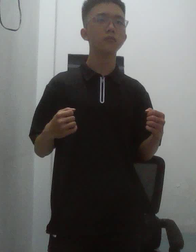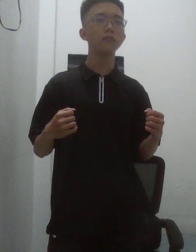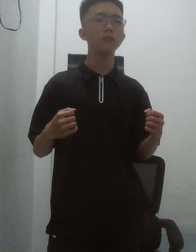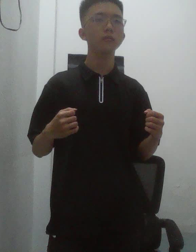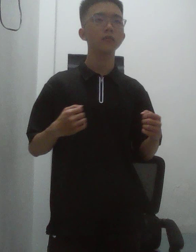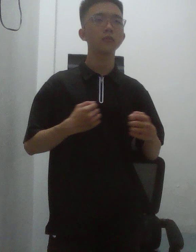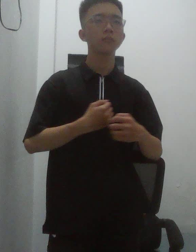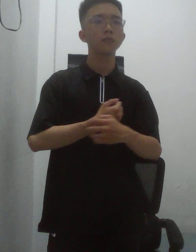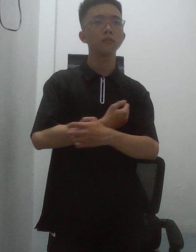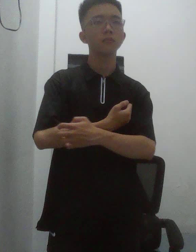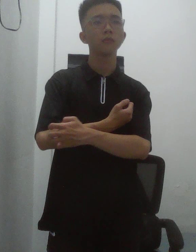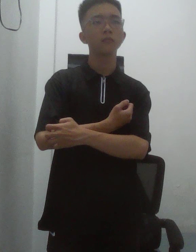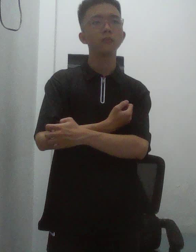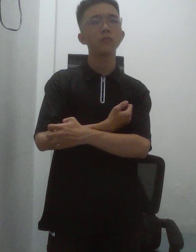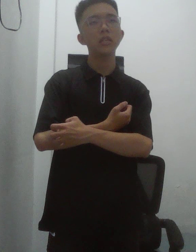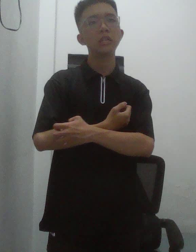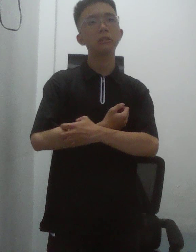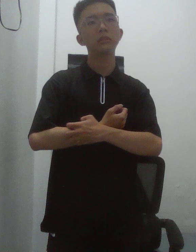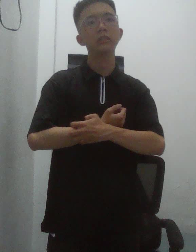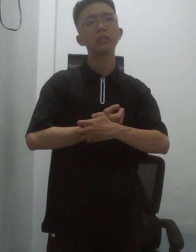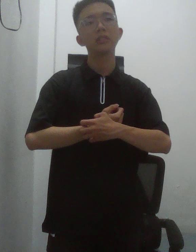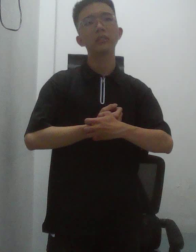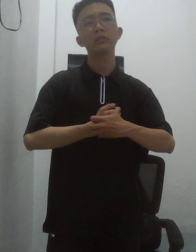ngheo